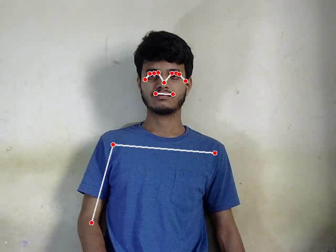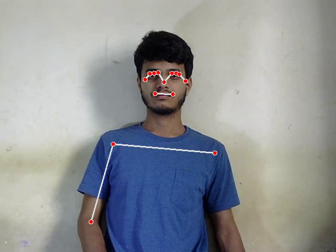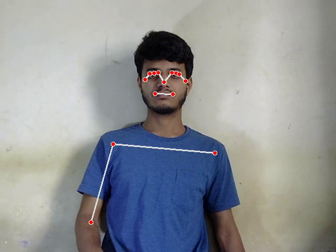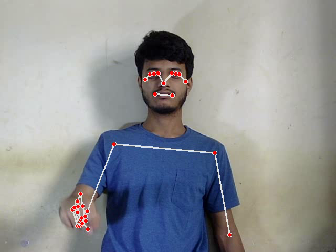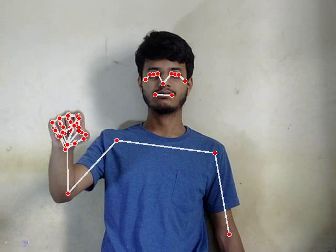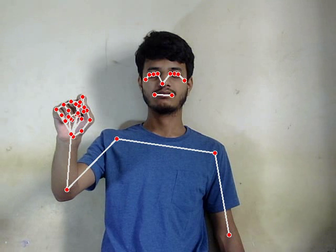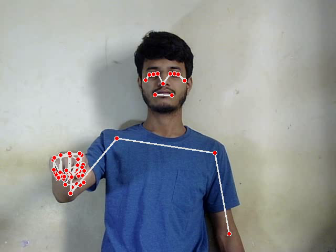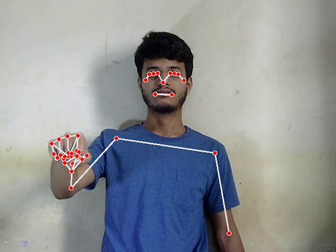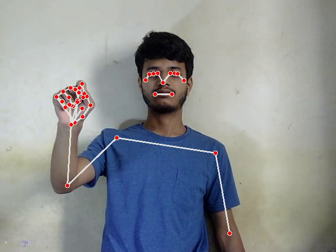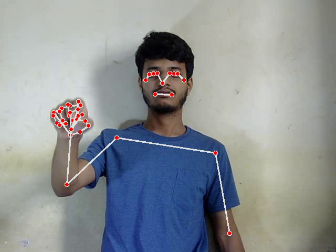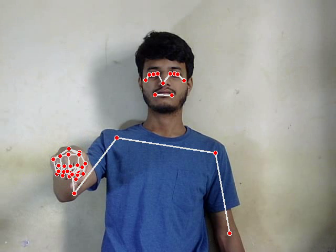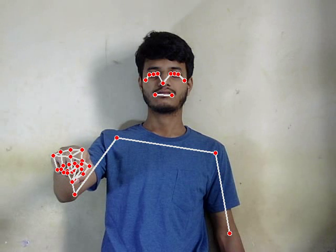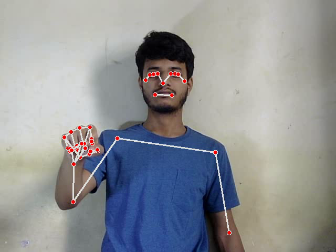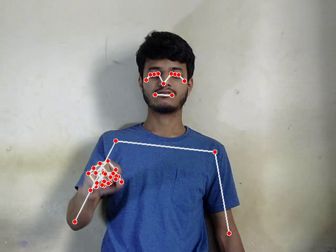yes